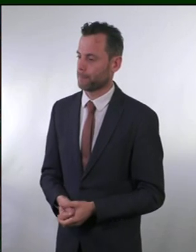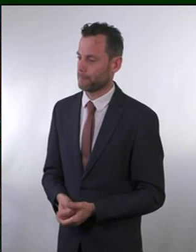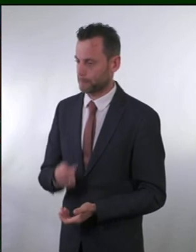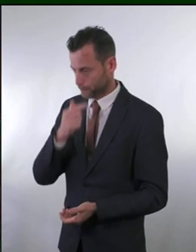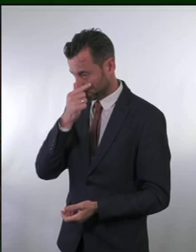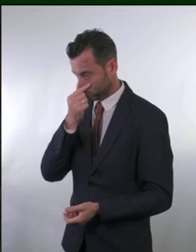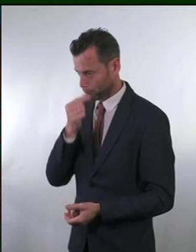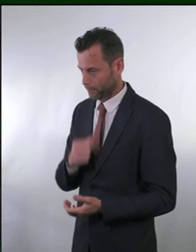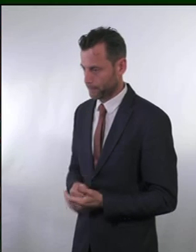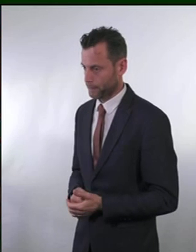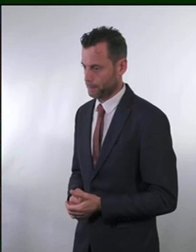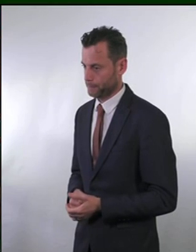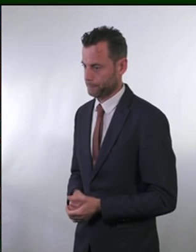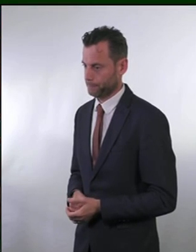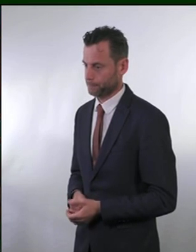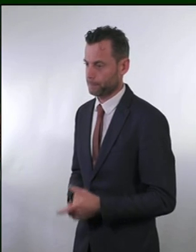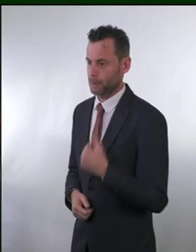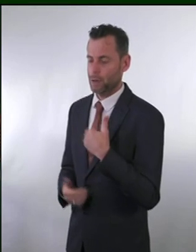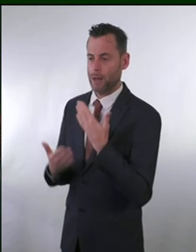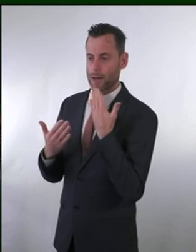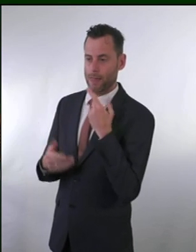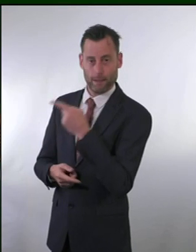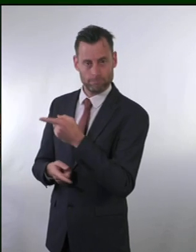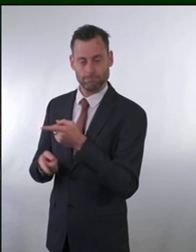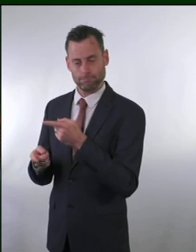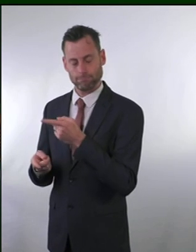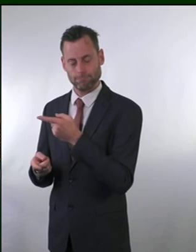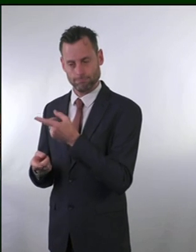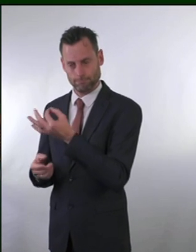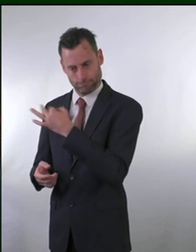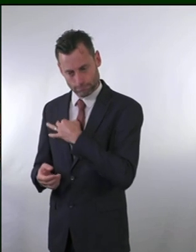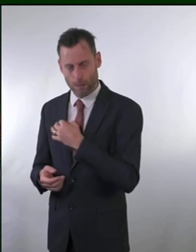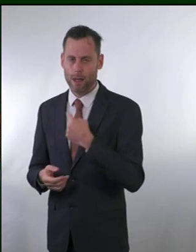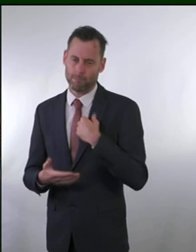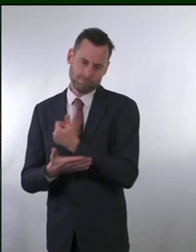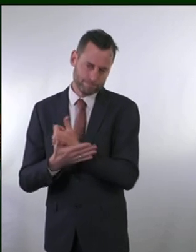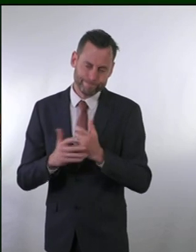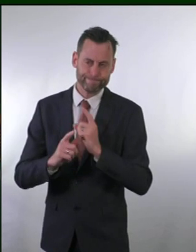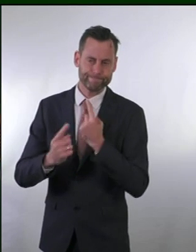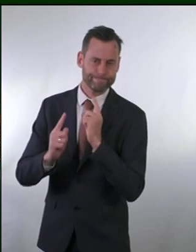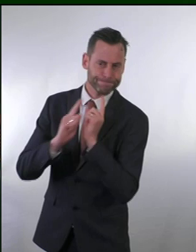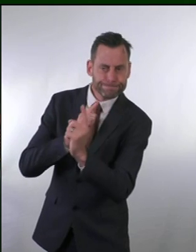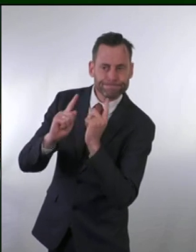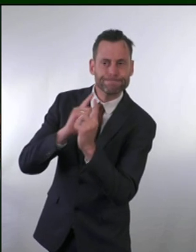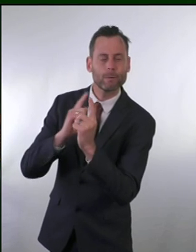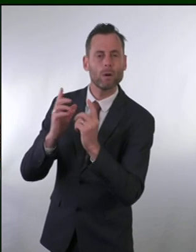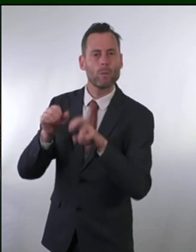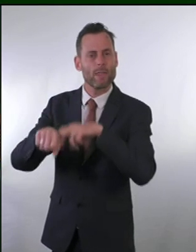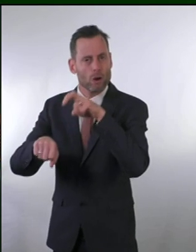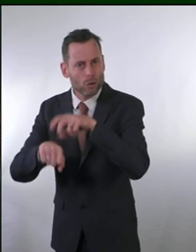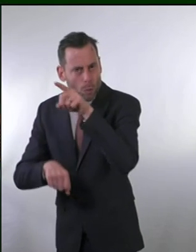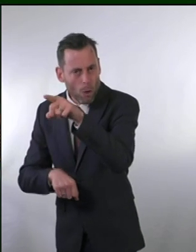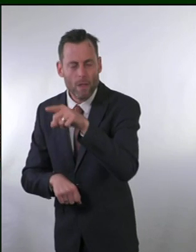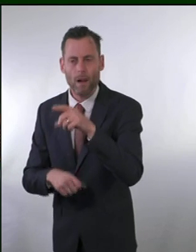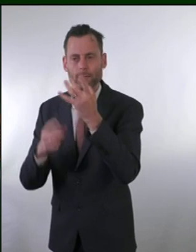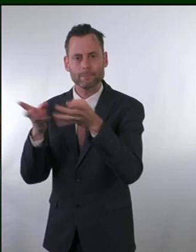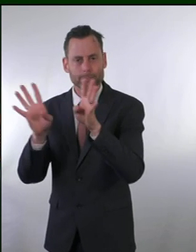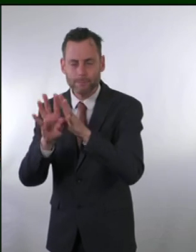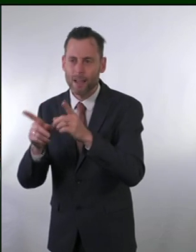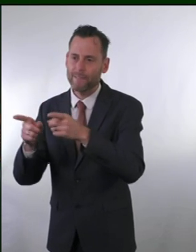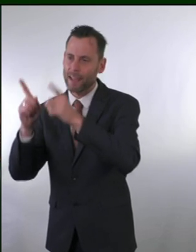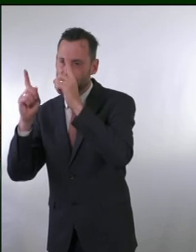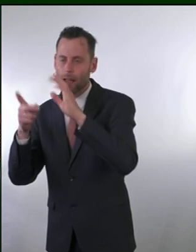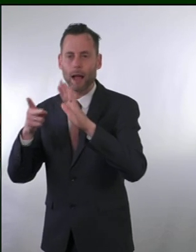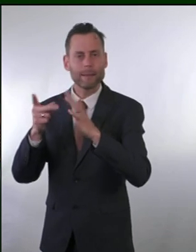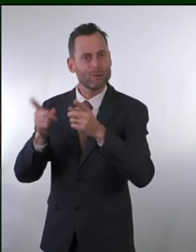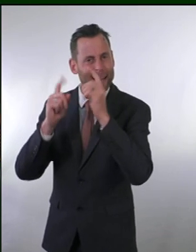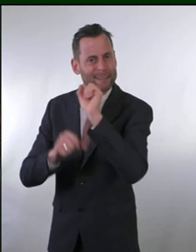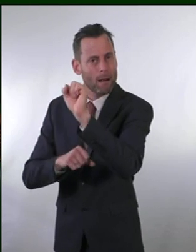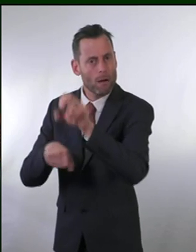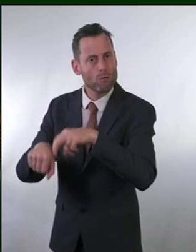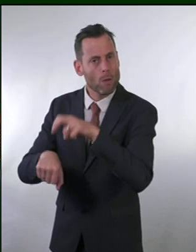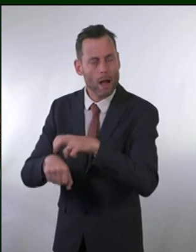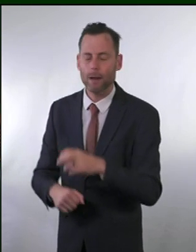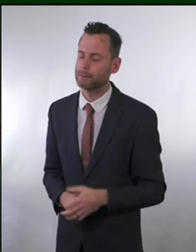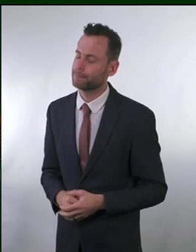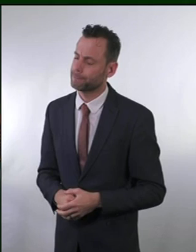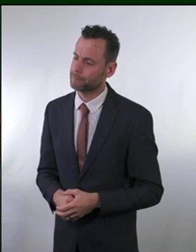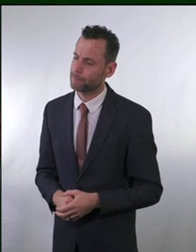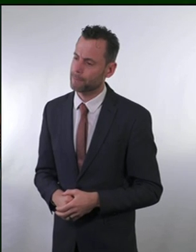I thank the hon. Gentleman. I am in continuous contact, as he can imagine, with the leader and the deputy leader in Northern Ireland.